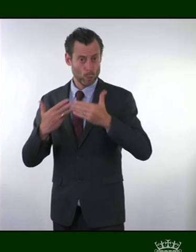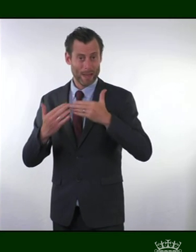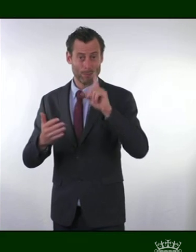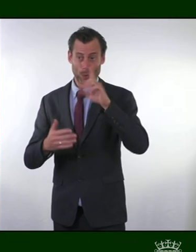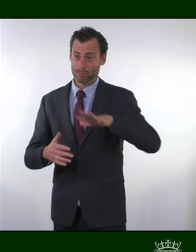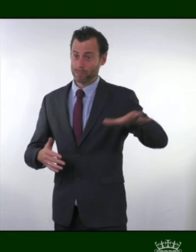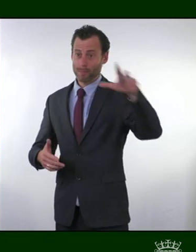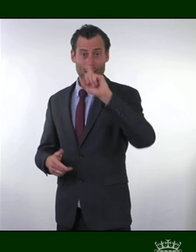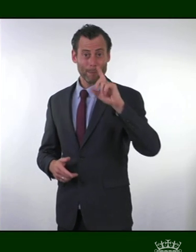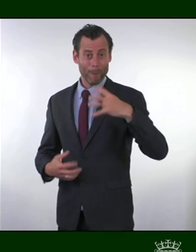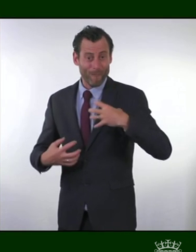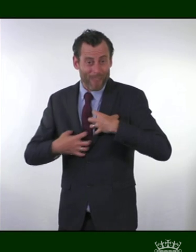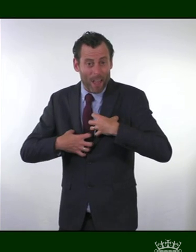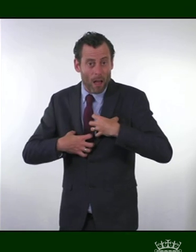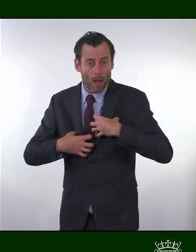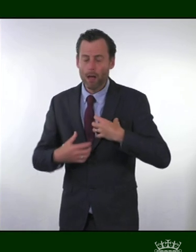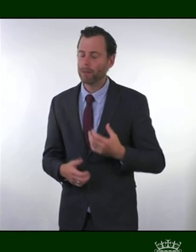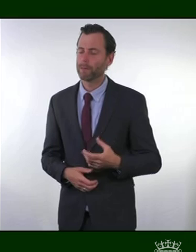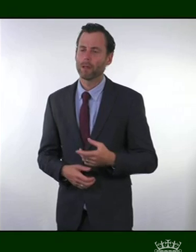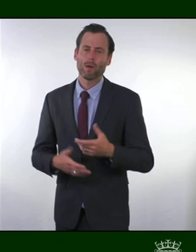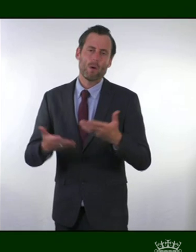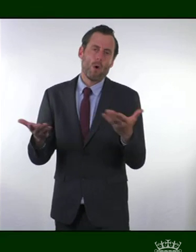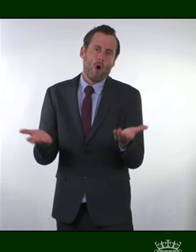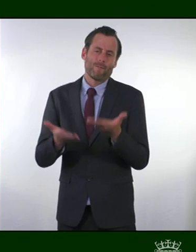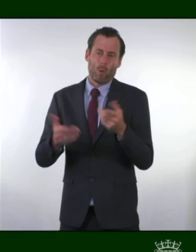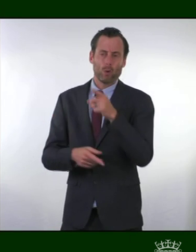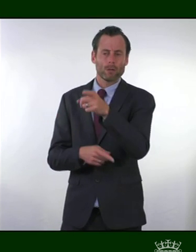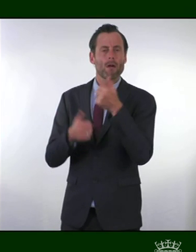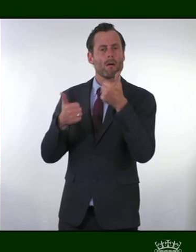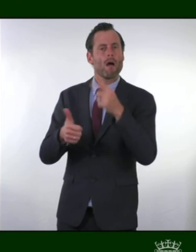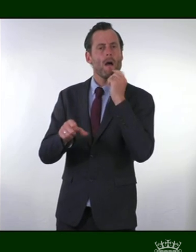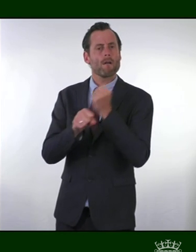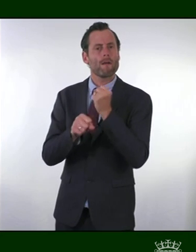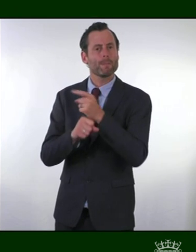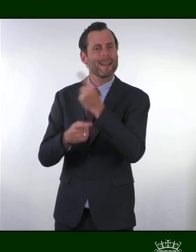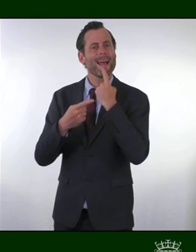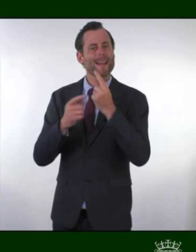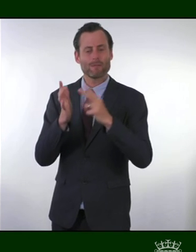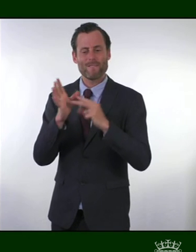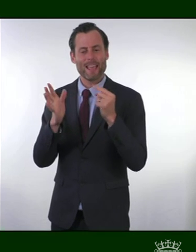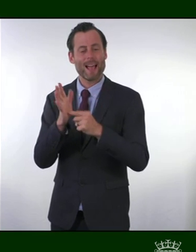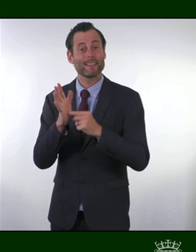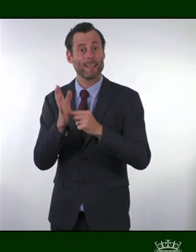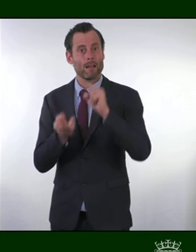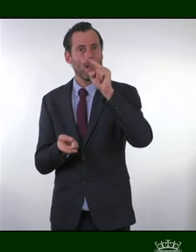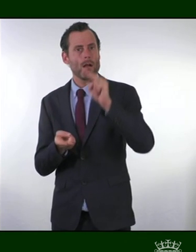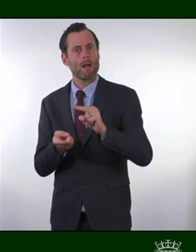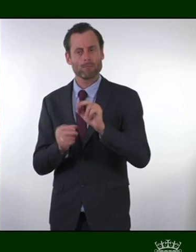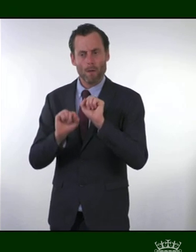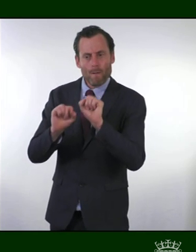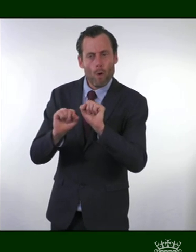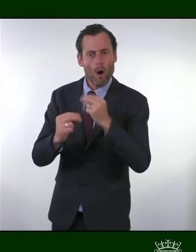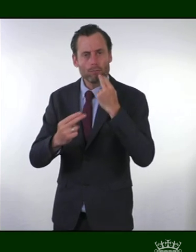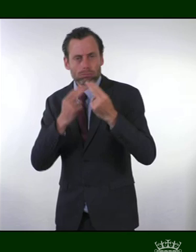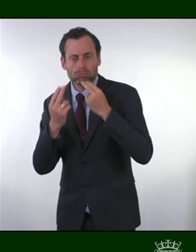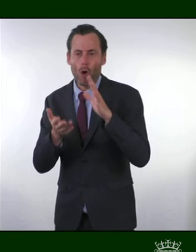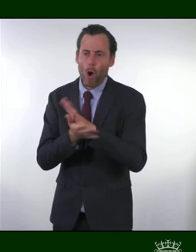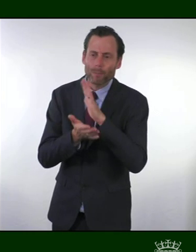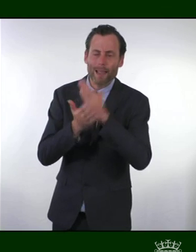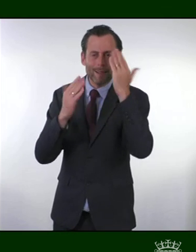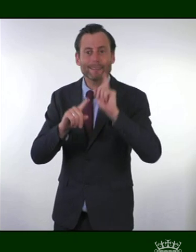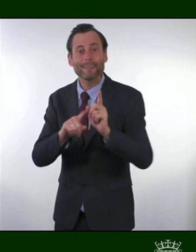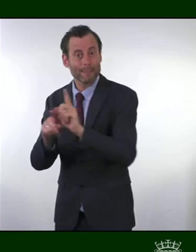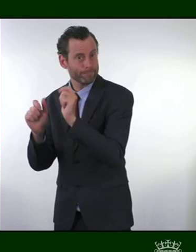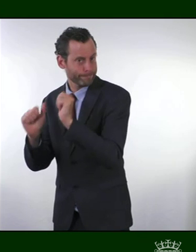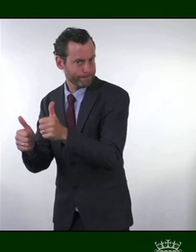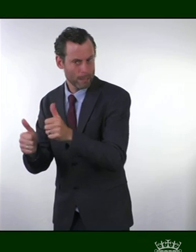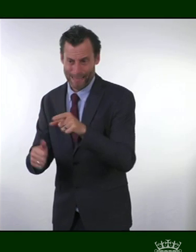Of course, we welcome the Government’s announcement today of targeted VAT cuts in hospitality and tourism and of vouchers to be used in restaurants.